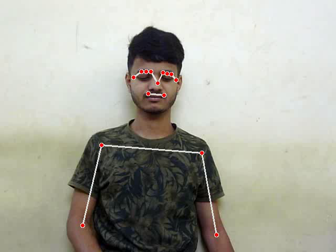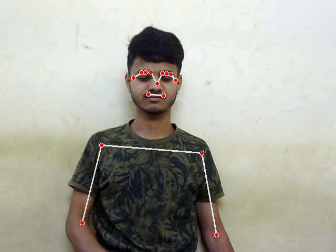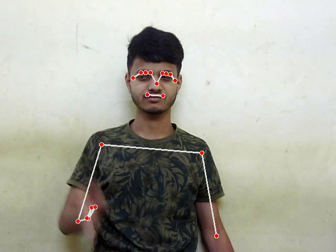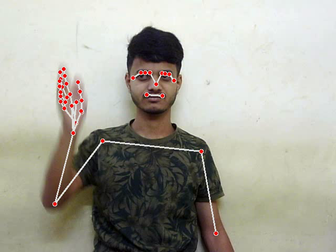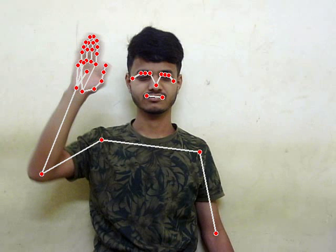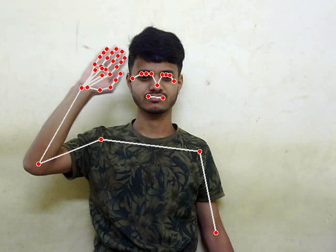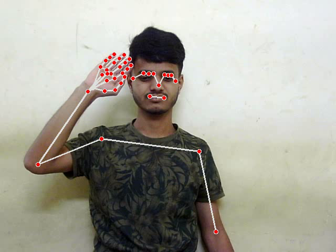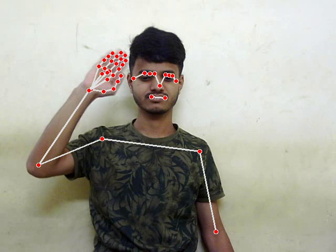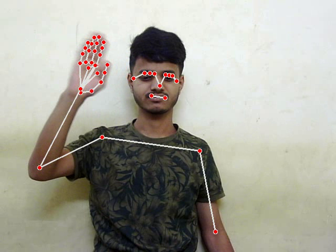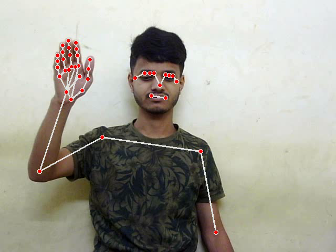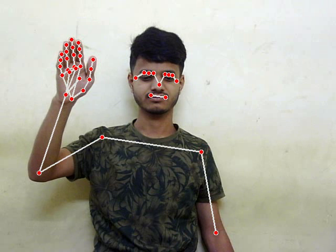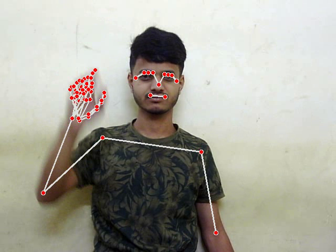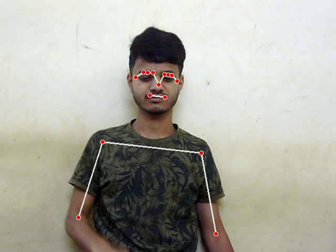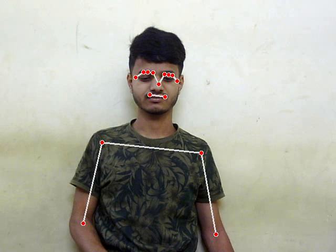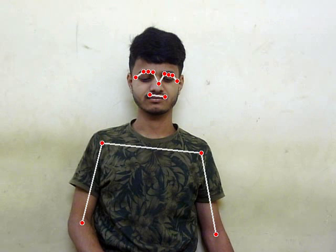hello